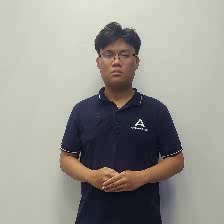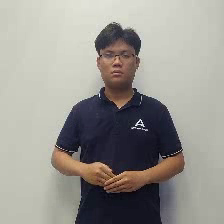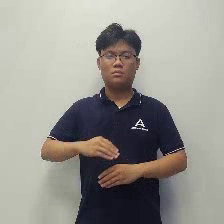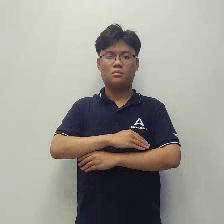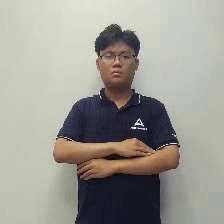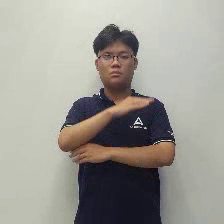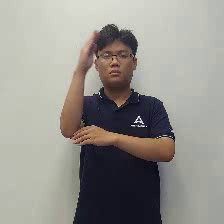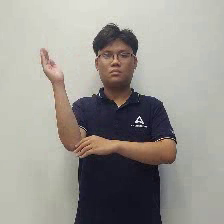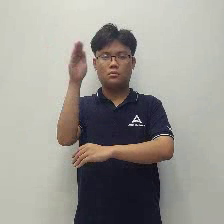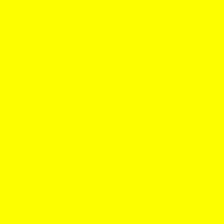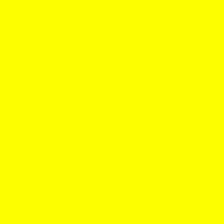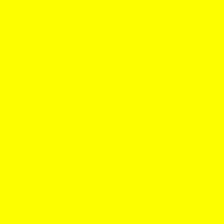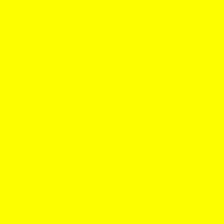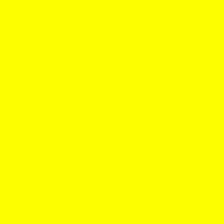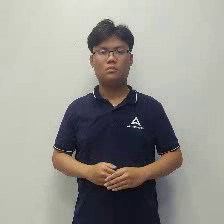Ban ngày